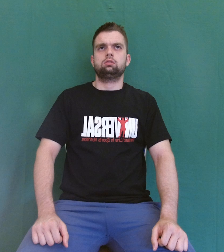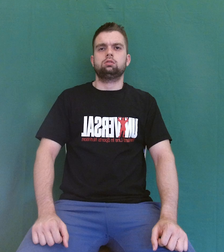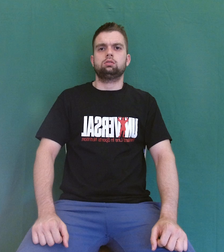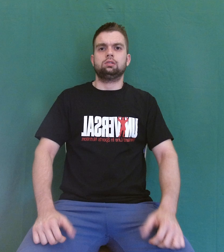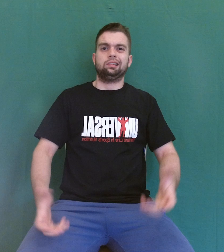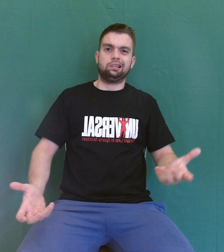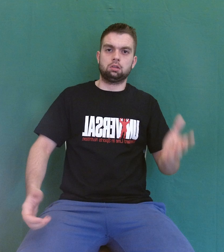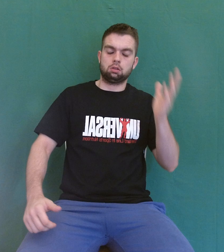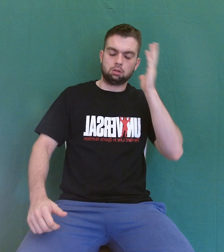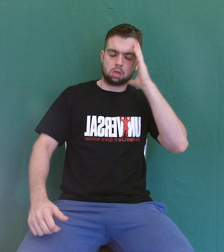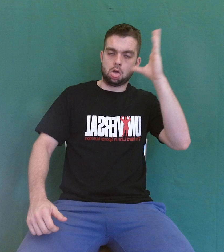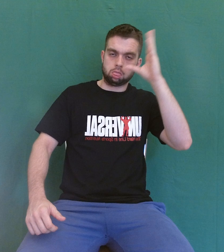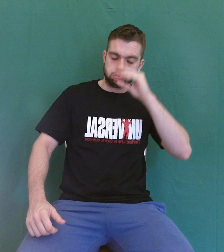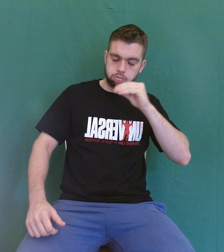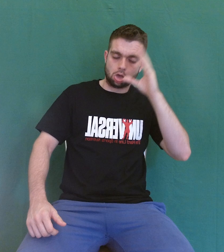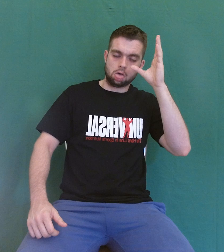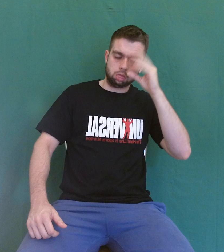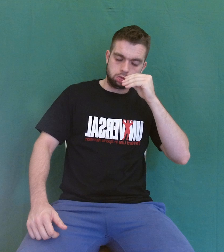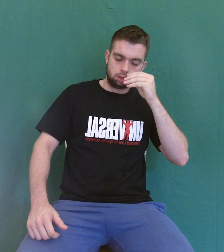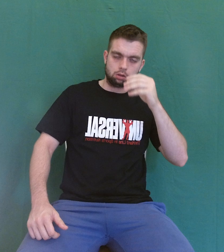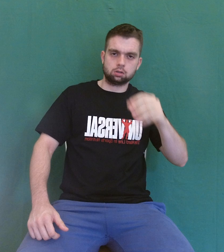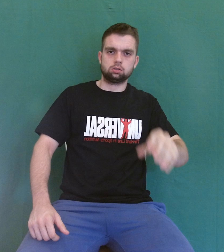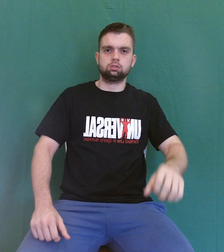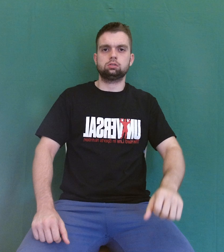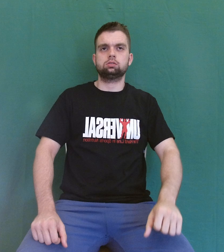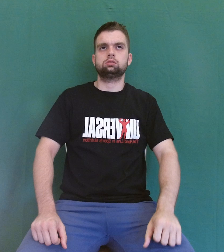Η ΚΟΙΜΑΜΑΙ-ΚΟΙΜΑΜΑΙ?